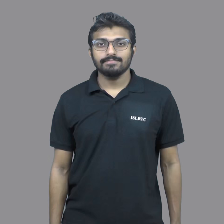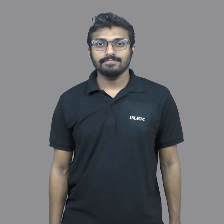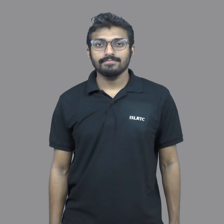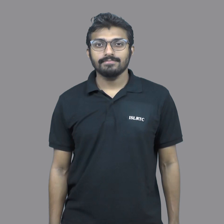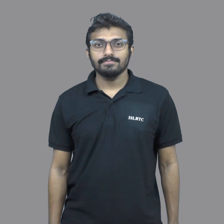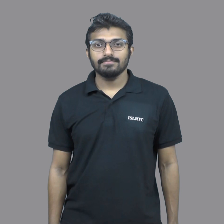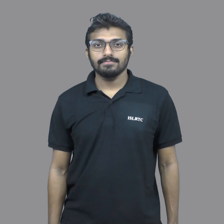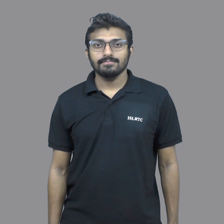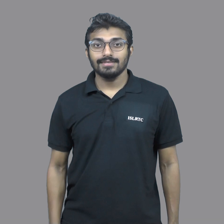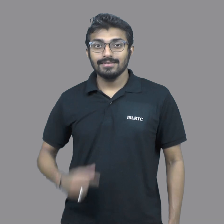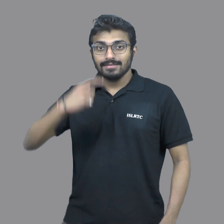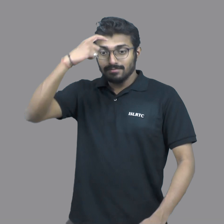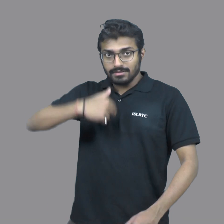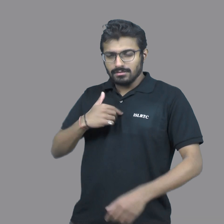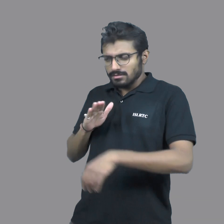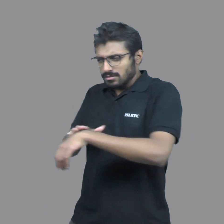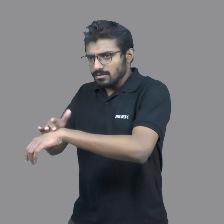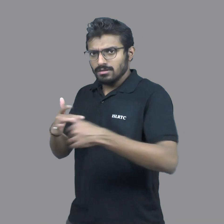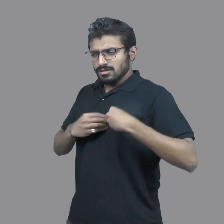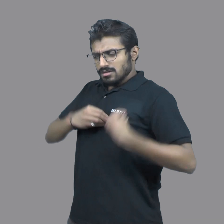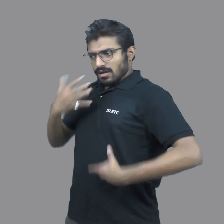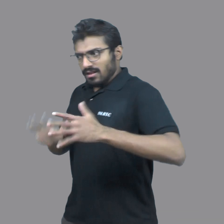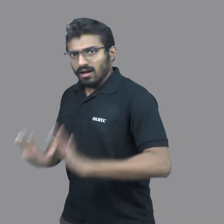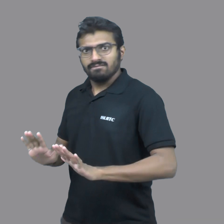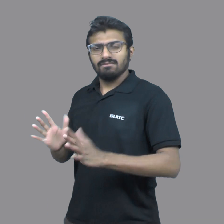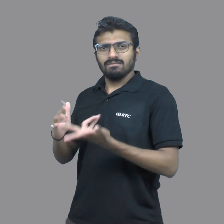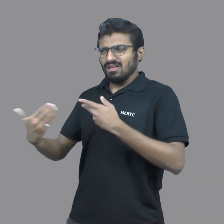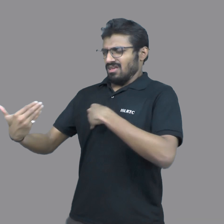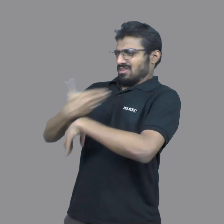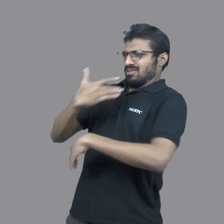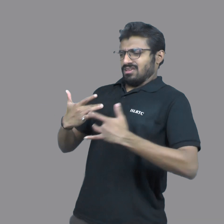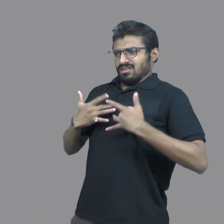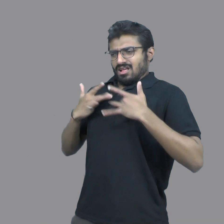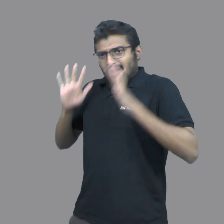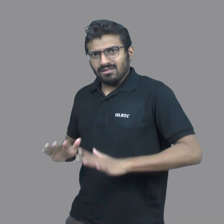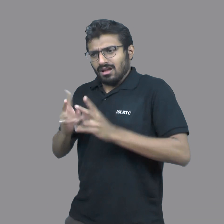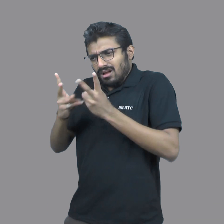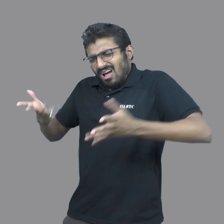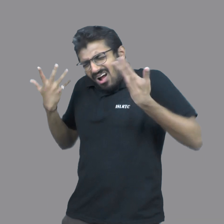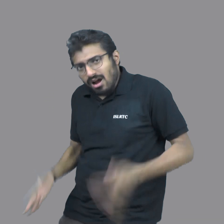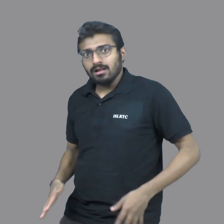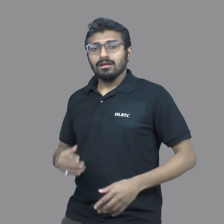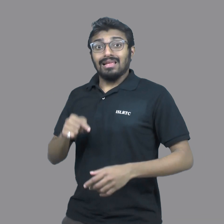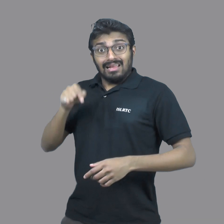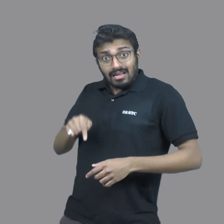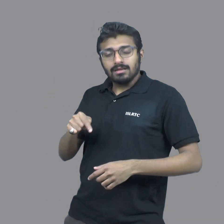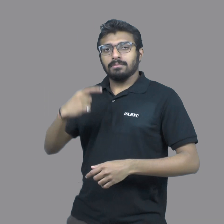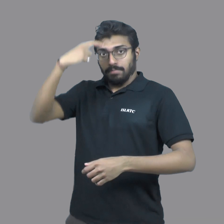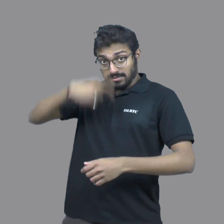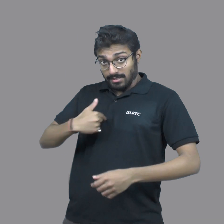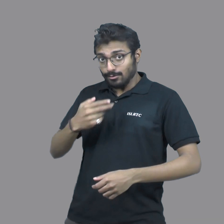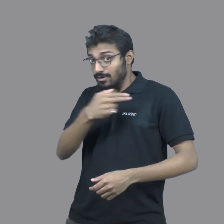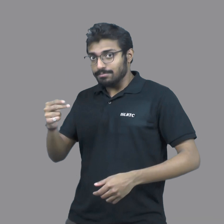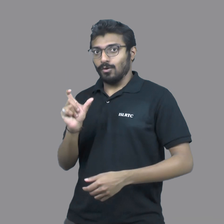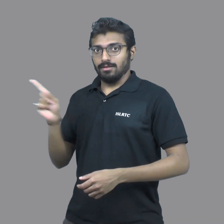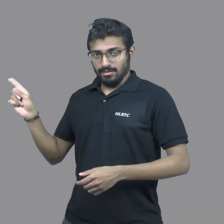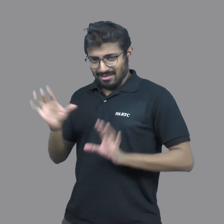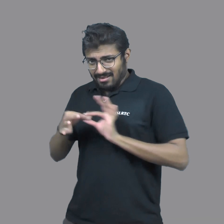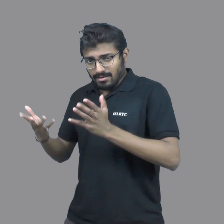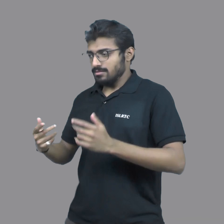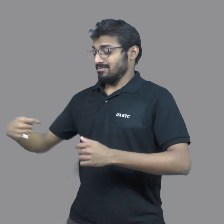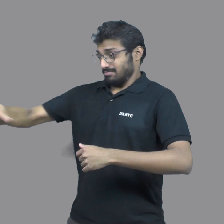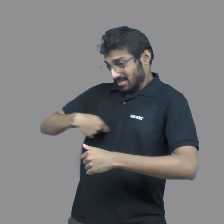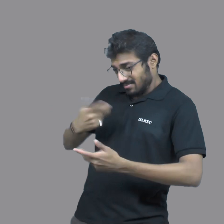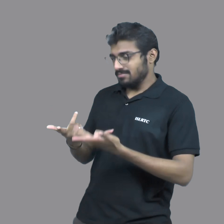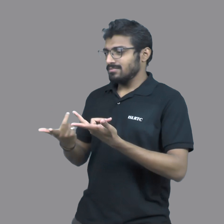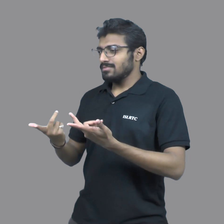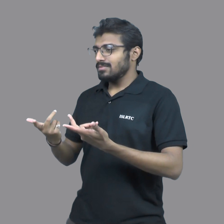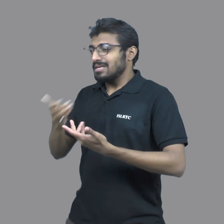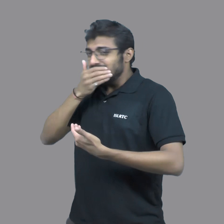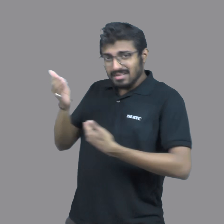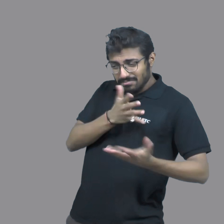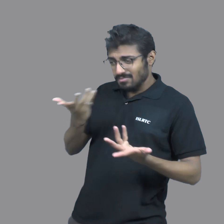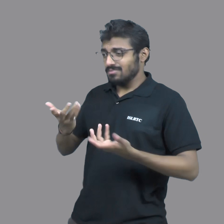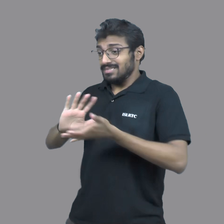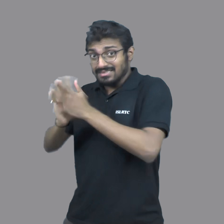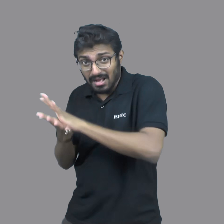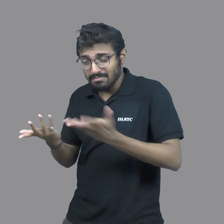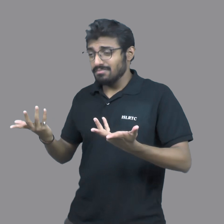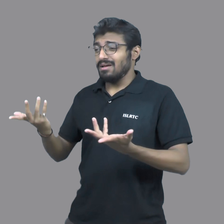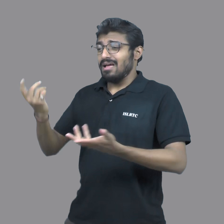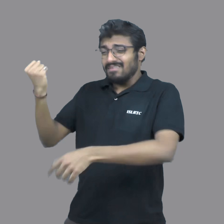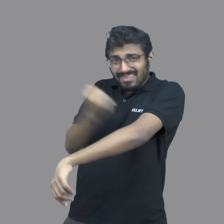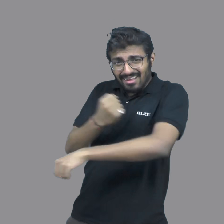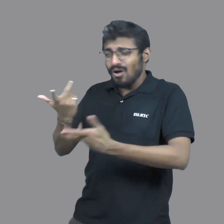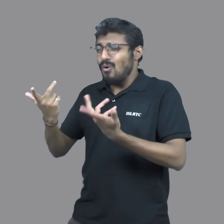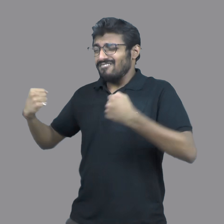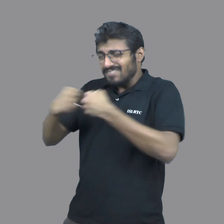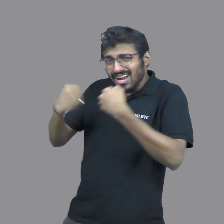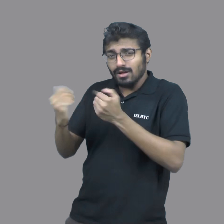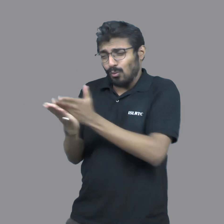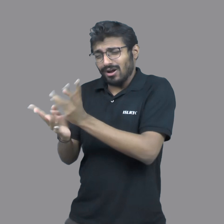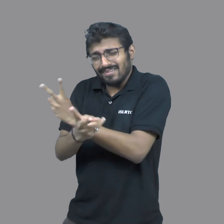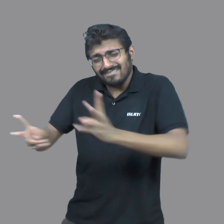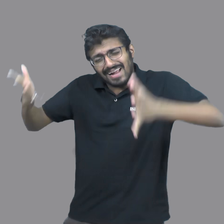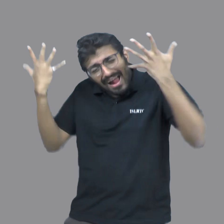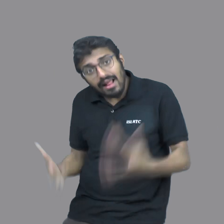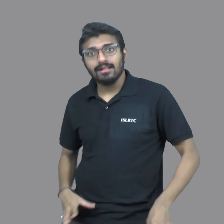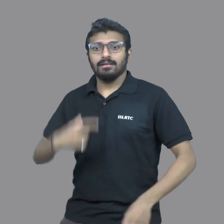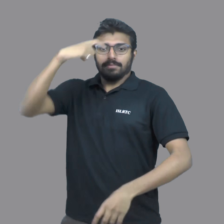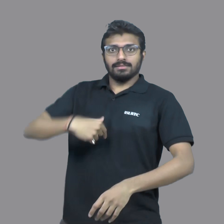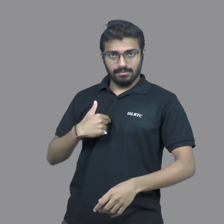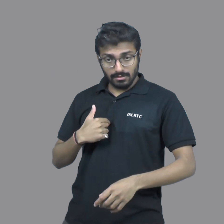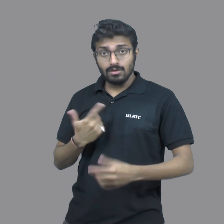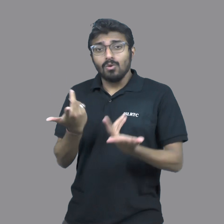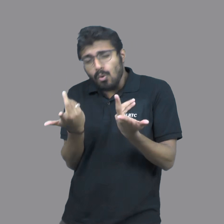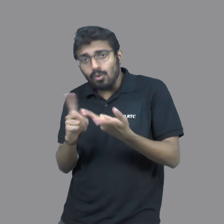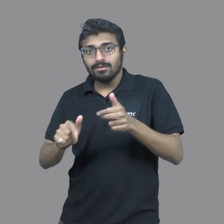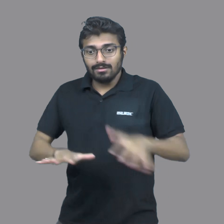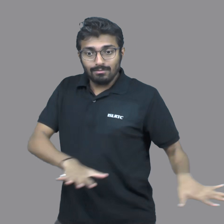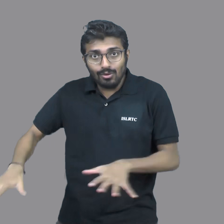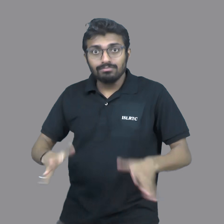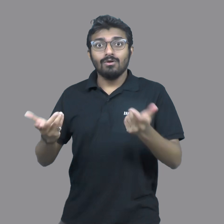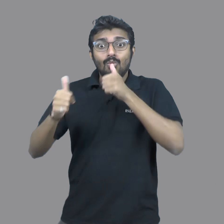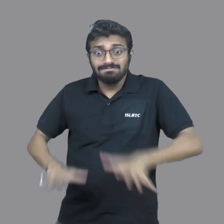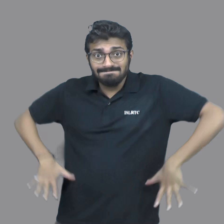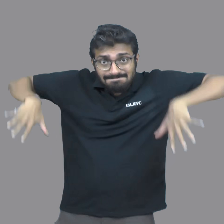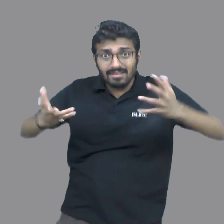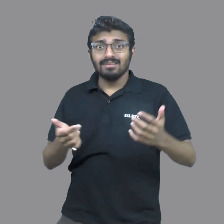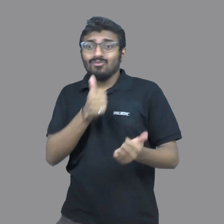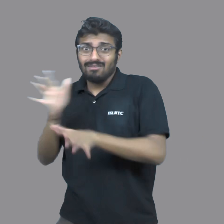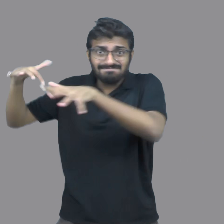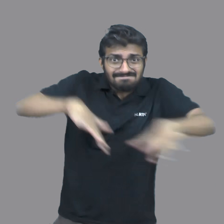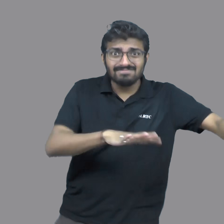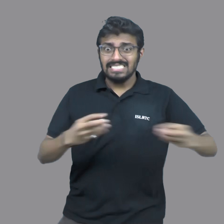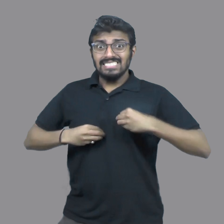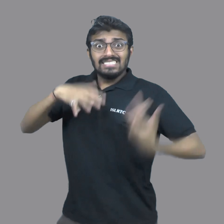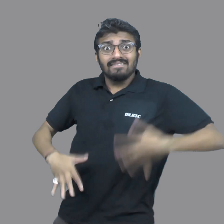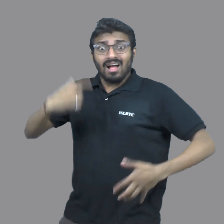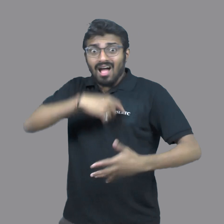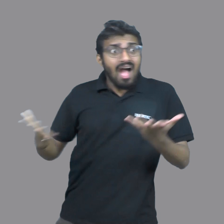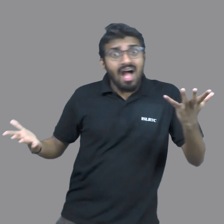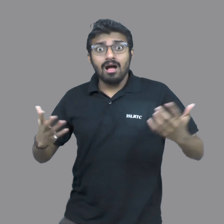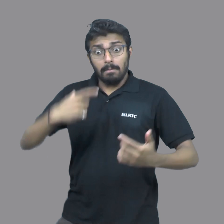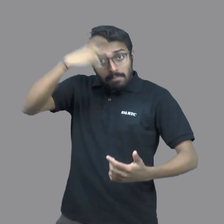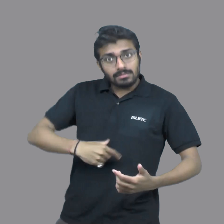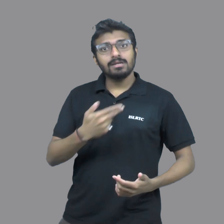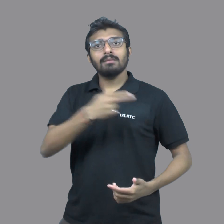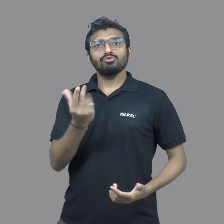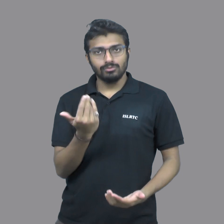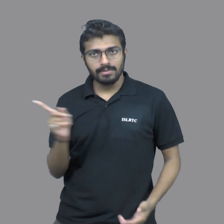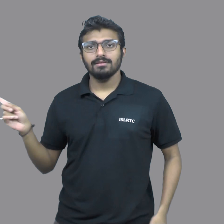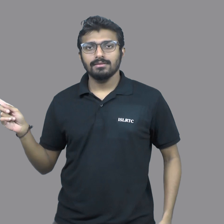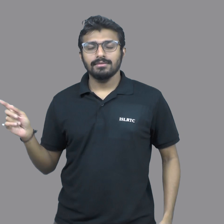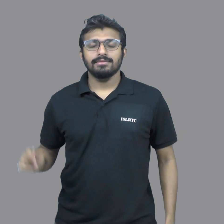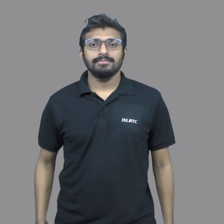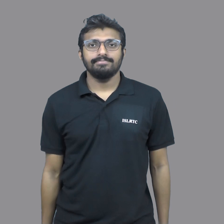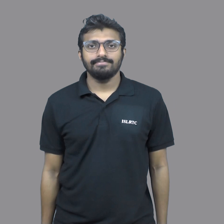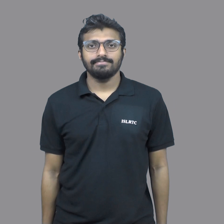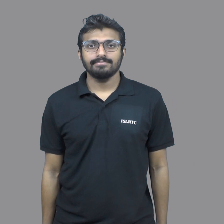Victim